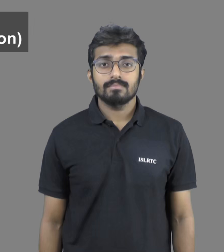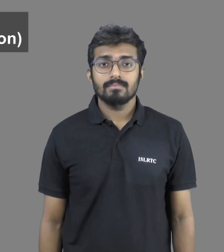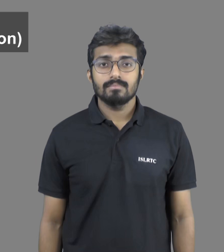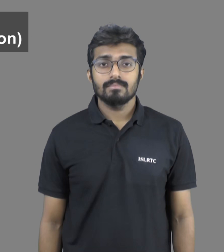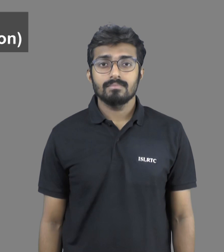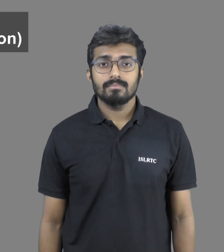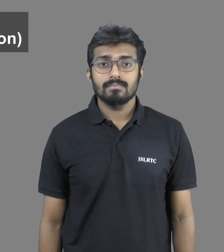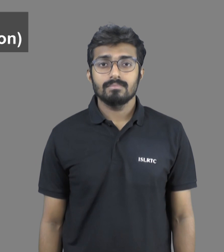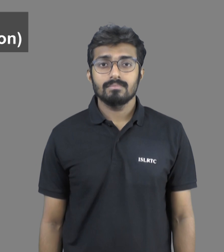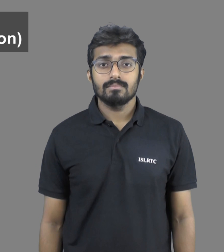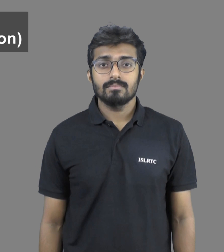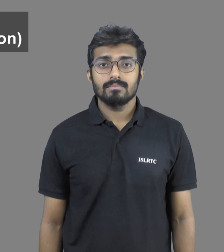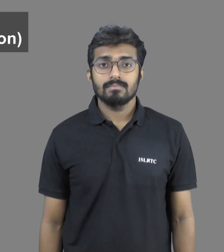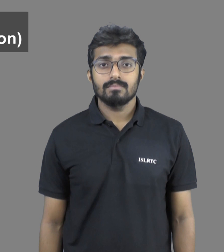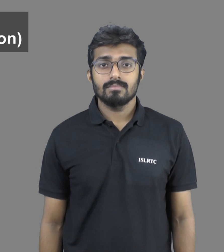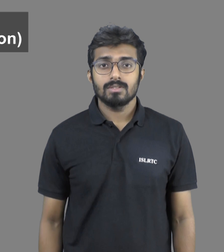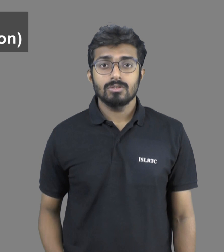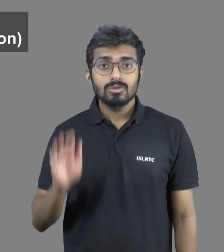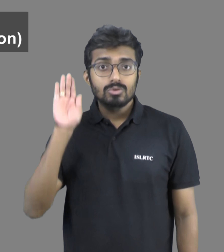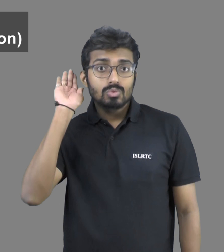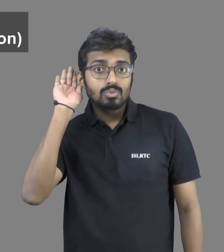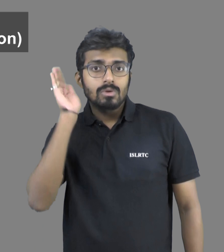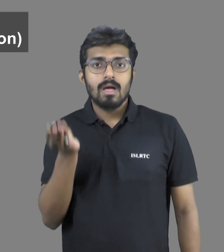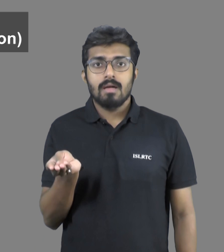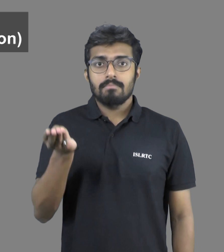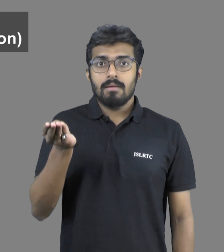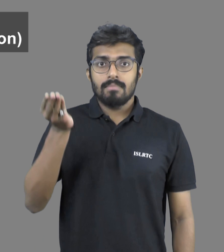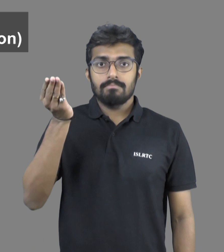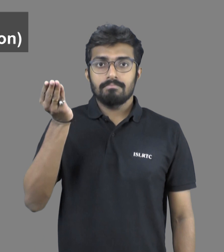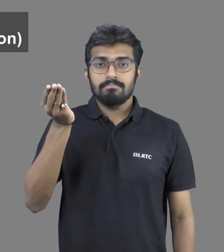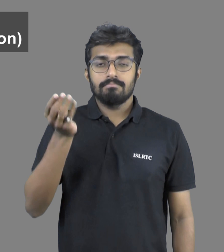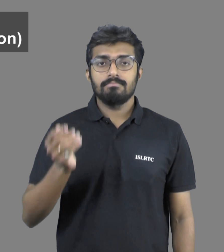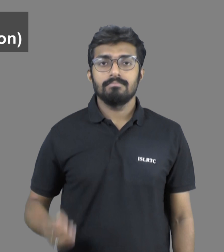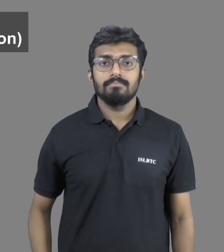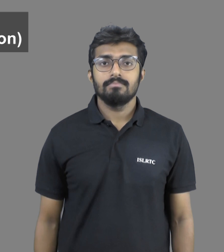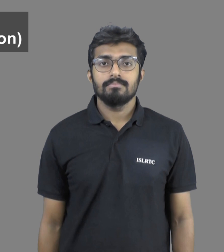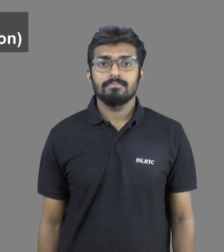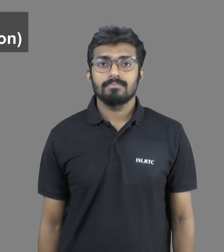Update (News Information)